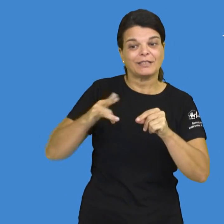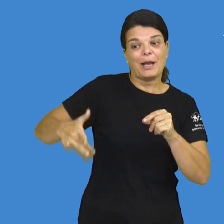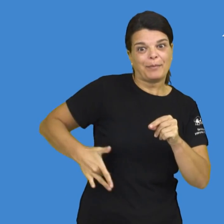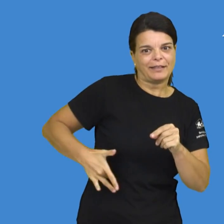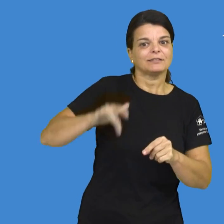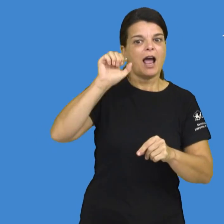hígado